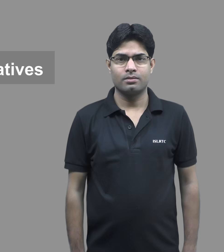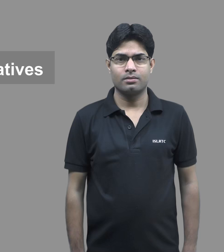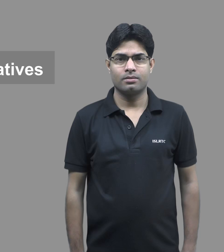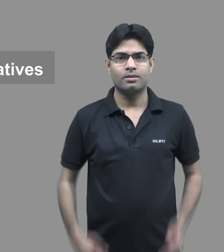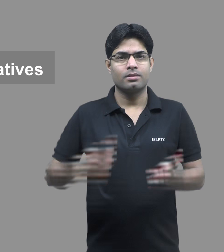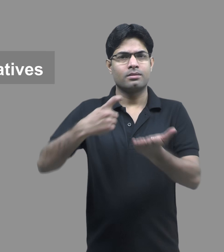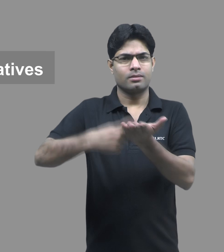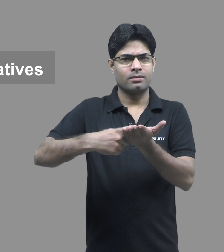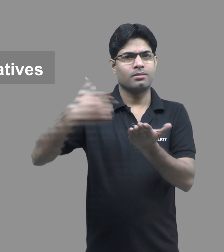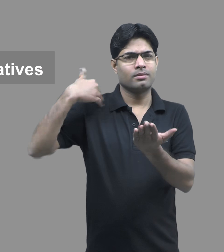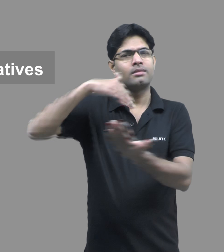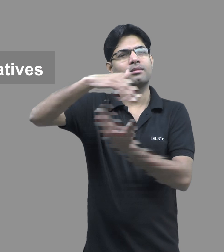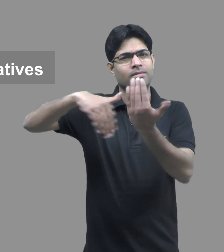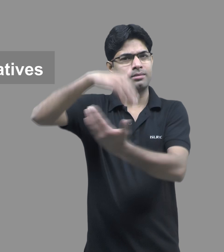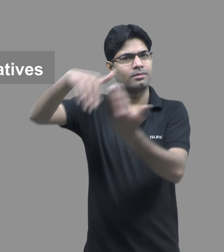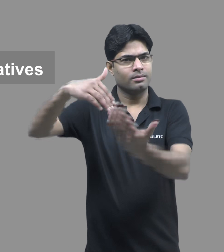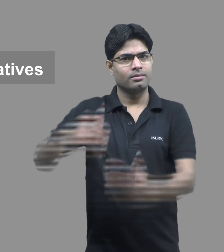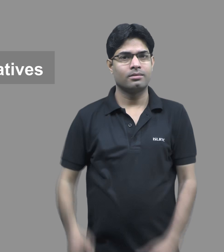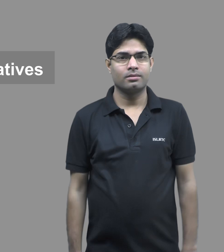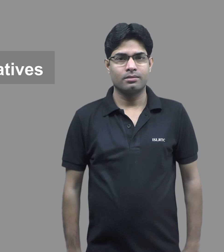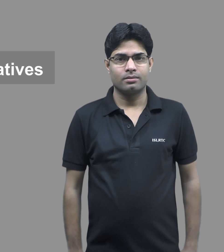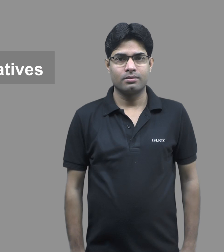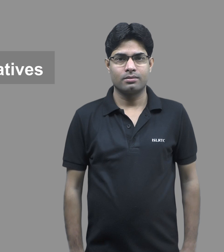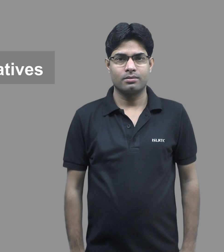Relatives